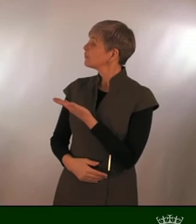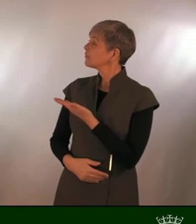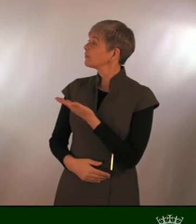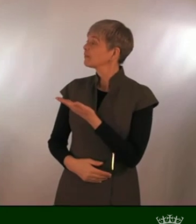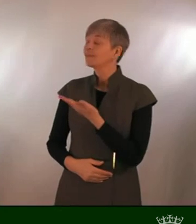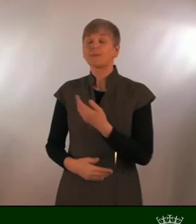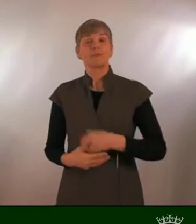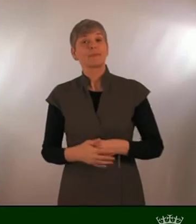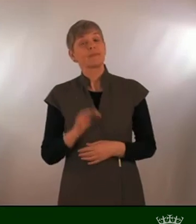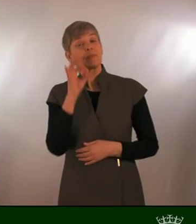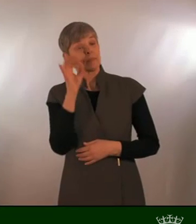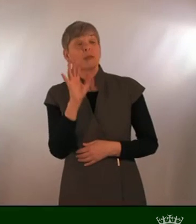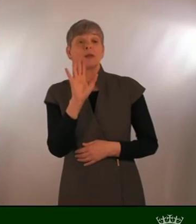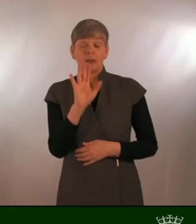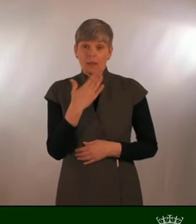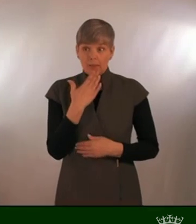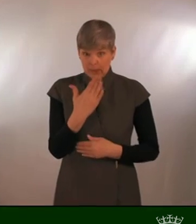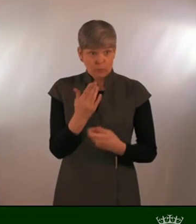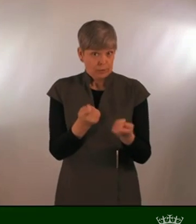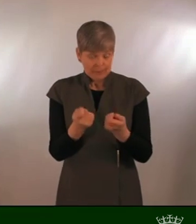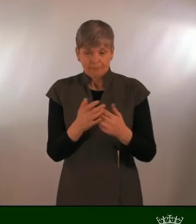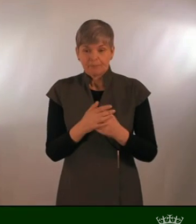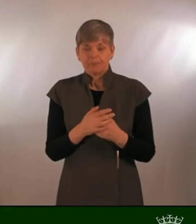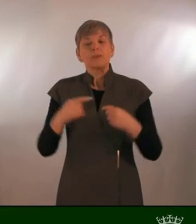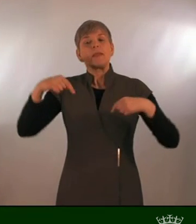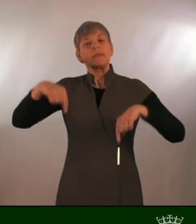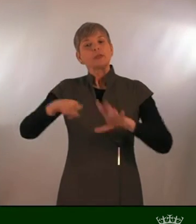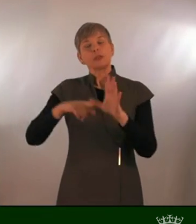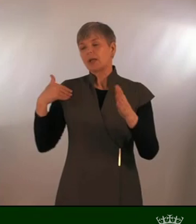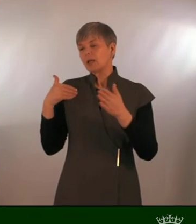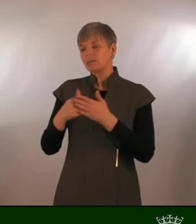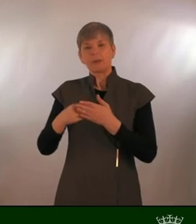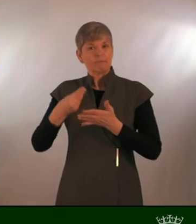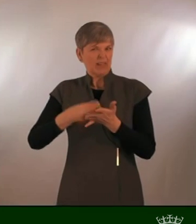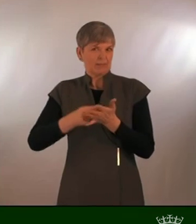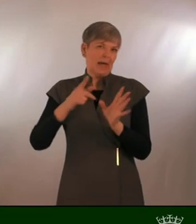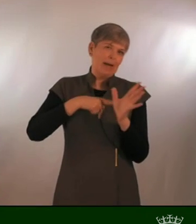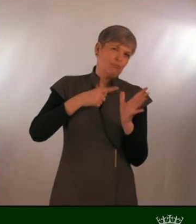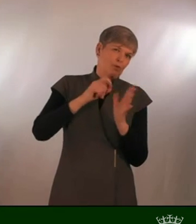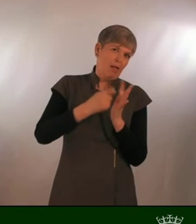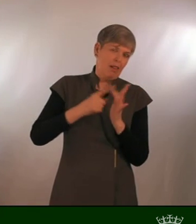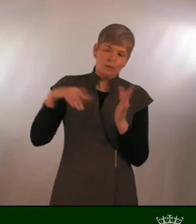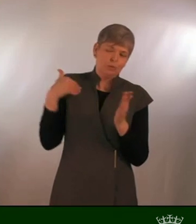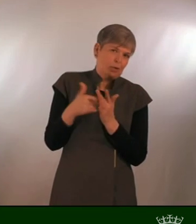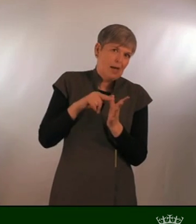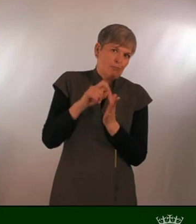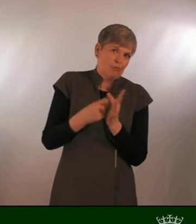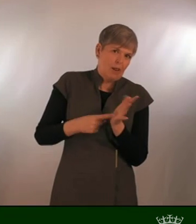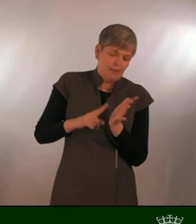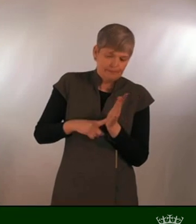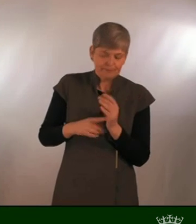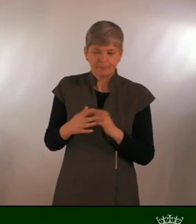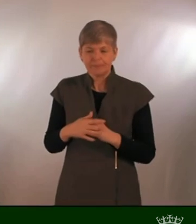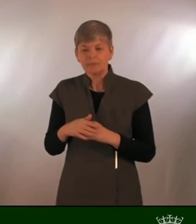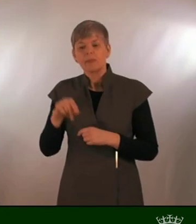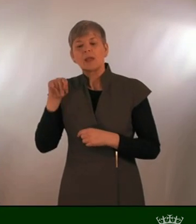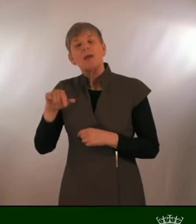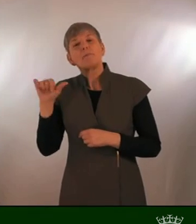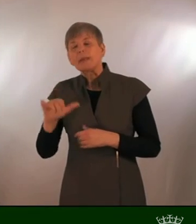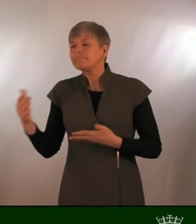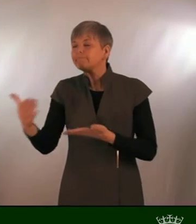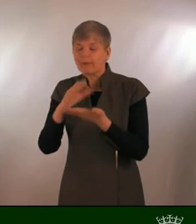In this financial year, the Government have redistributed funding meant for veterans’ charities.